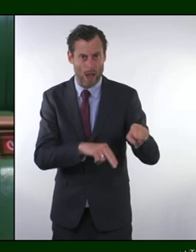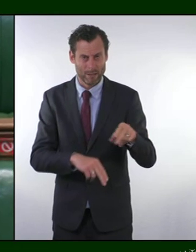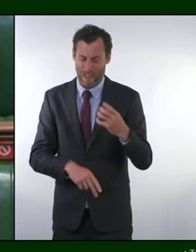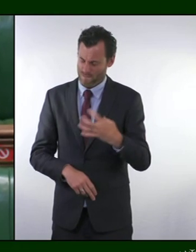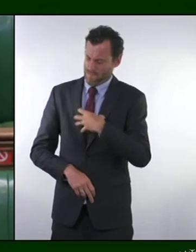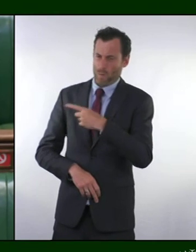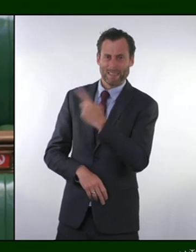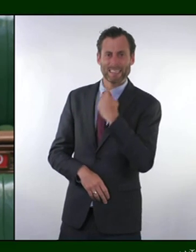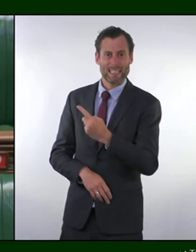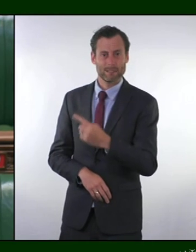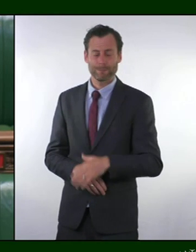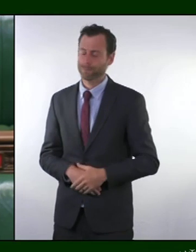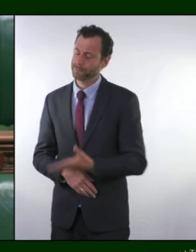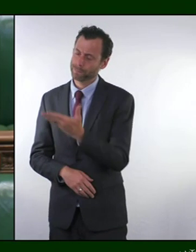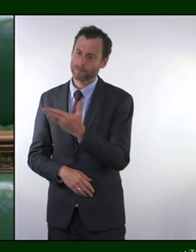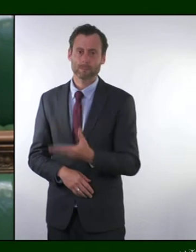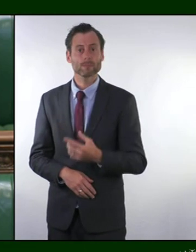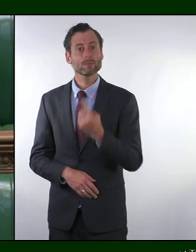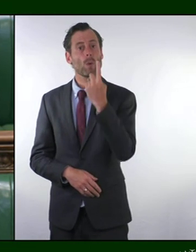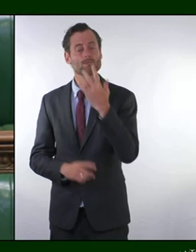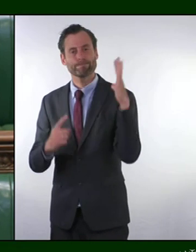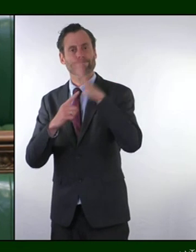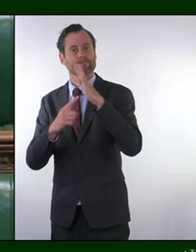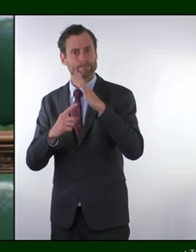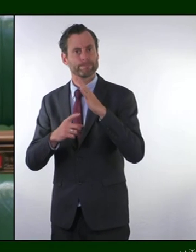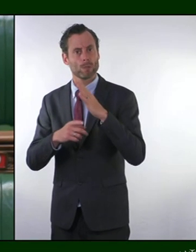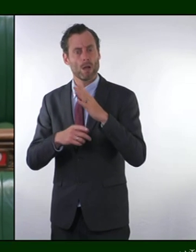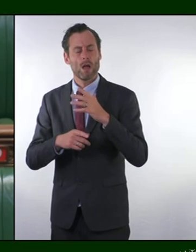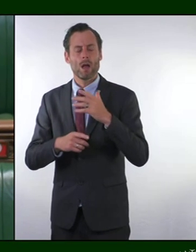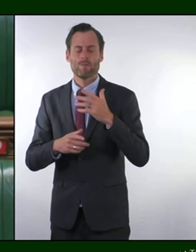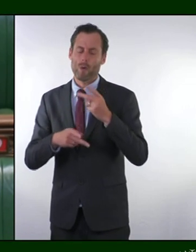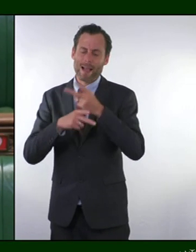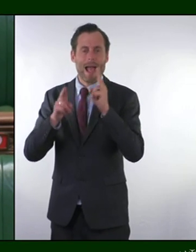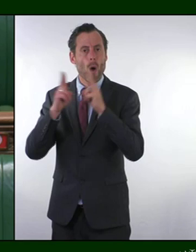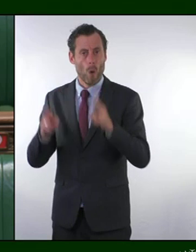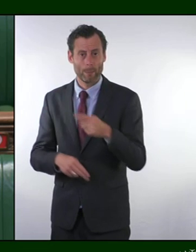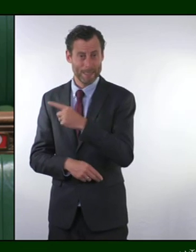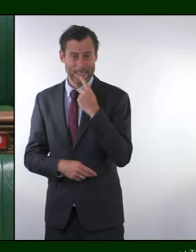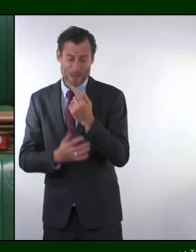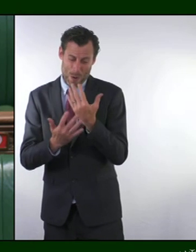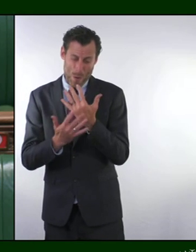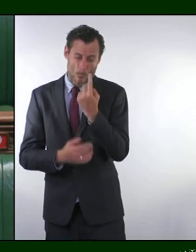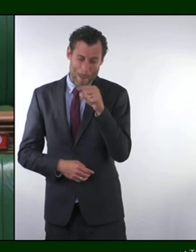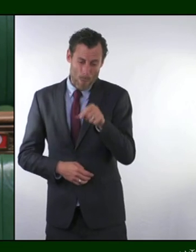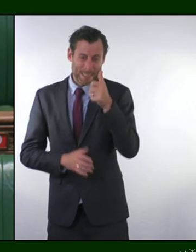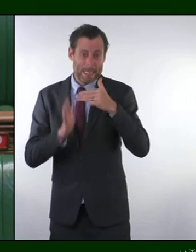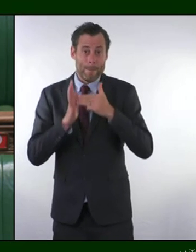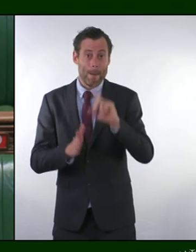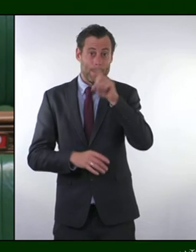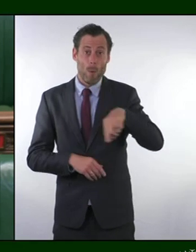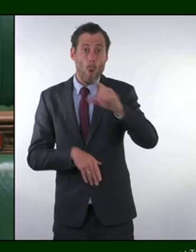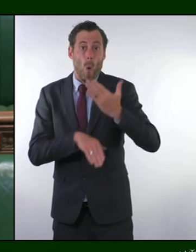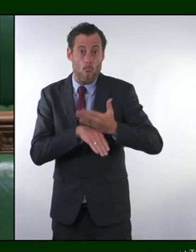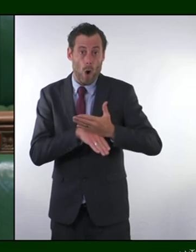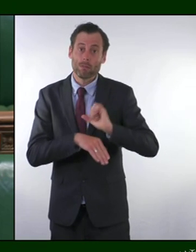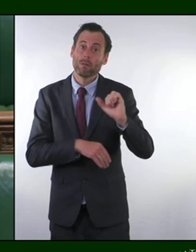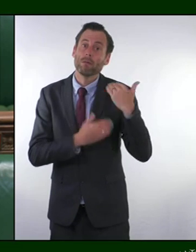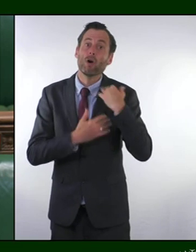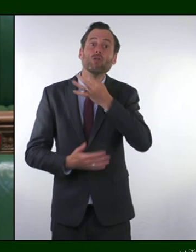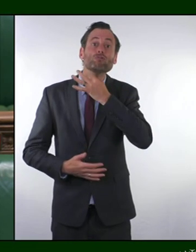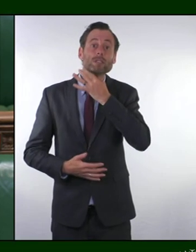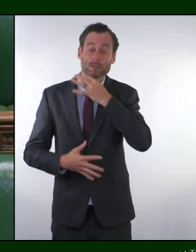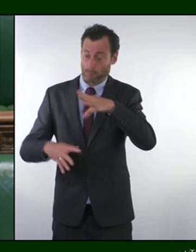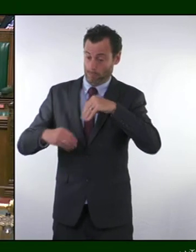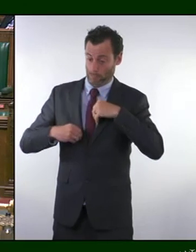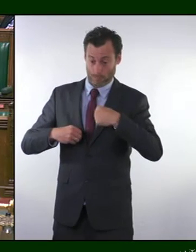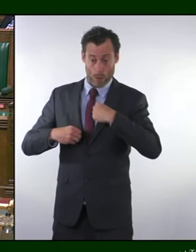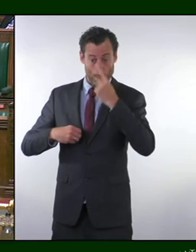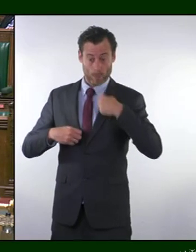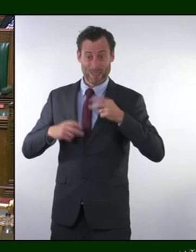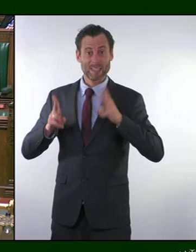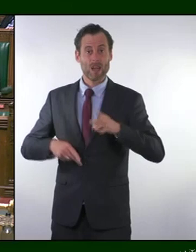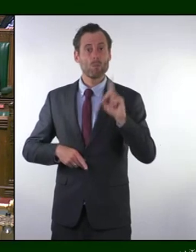He said: “You’ve got 1.6 million social care workers going into work to protect our parents, our grandparents, our children, putting their own health and potentially lives at risk.